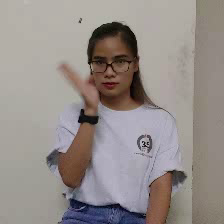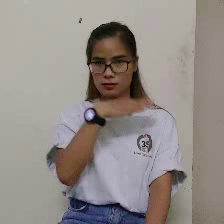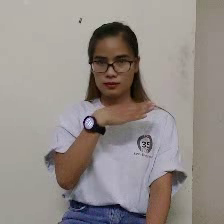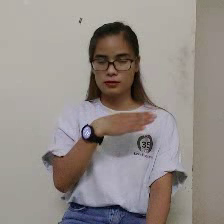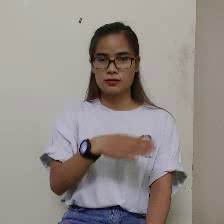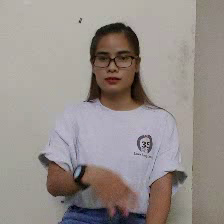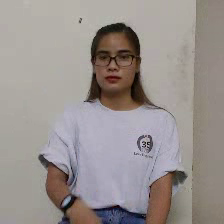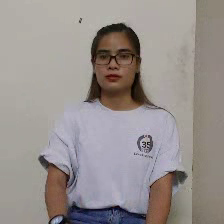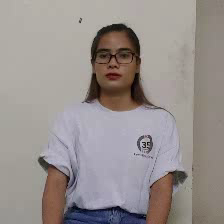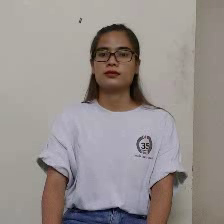Nói xấu